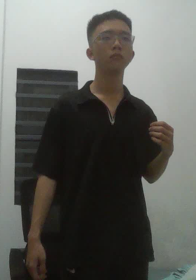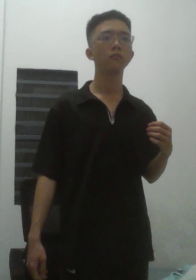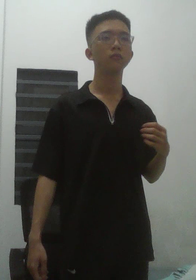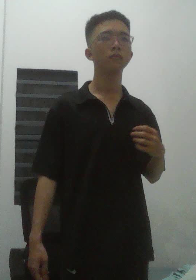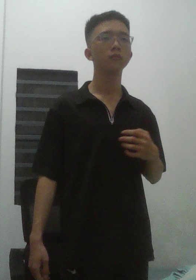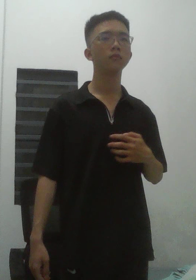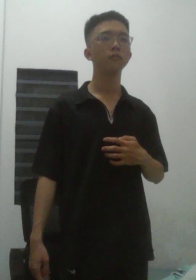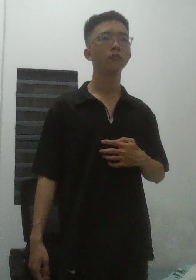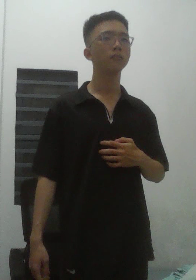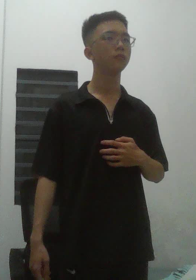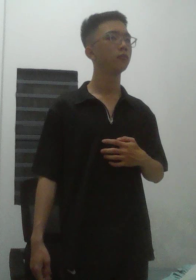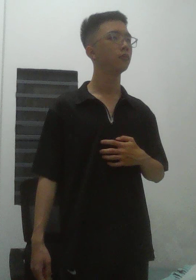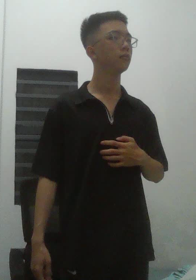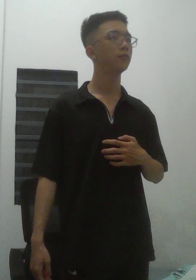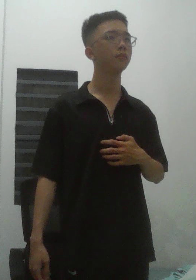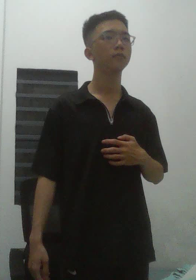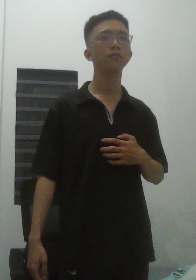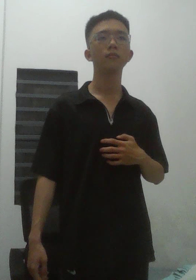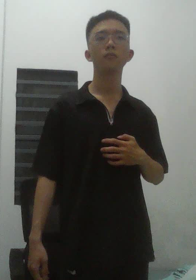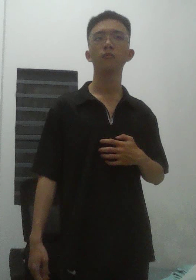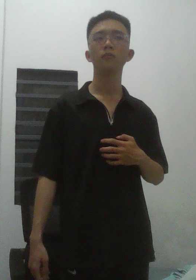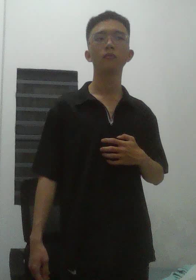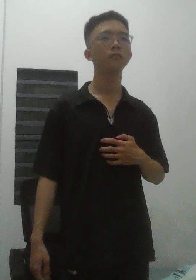khong thich